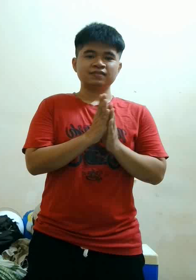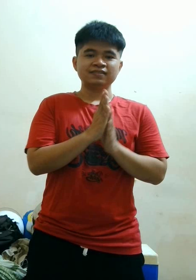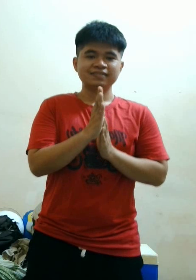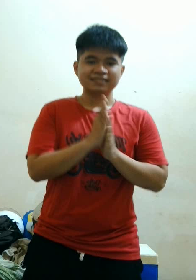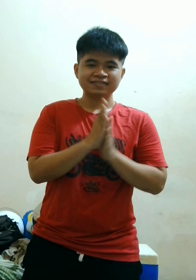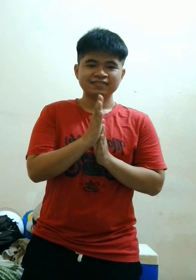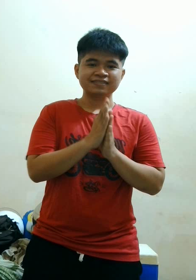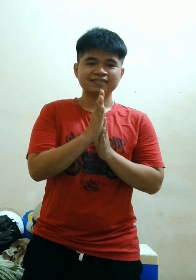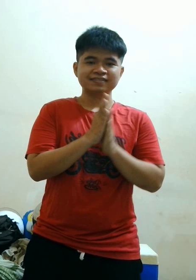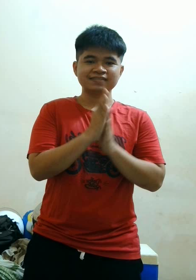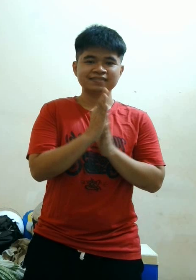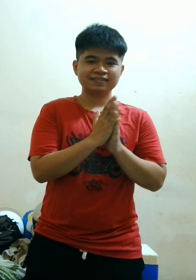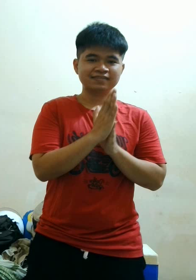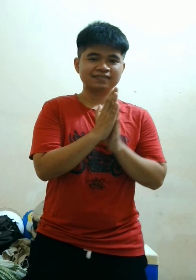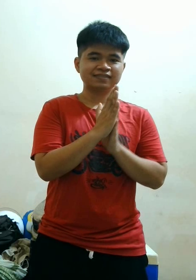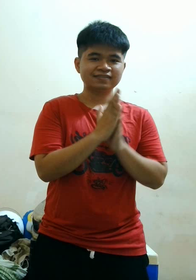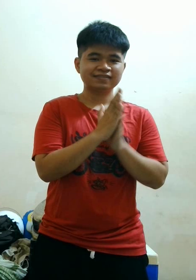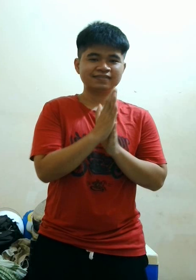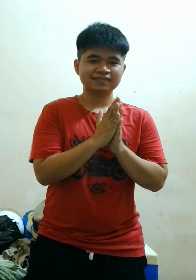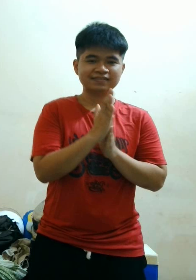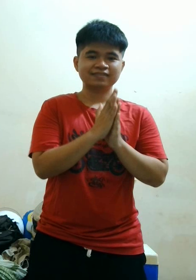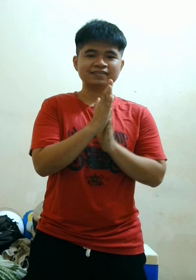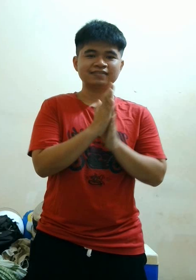hung thu